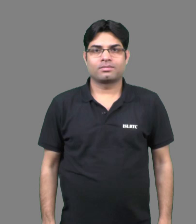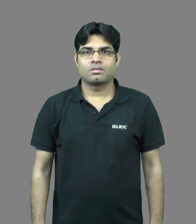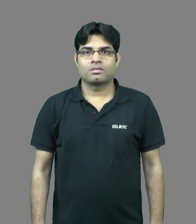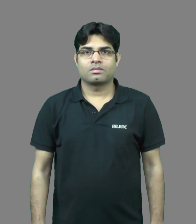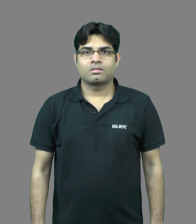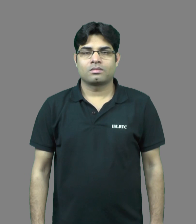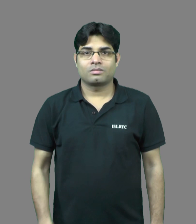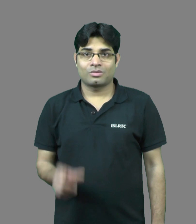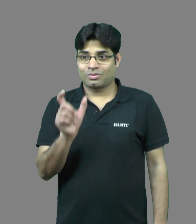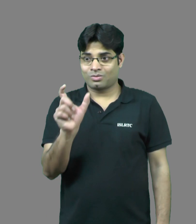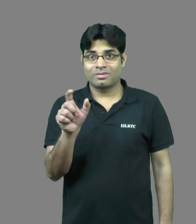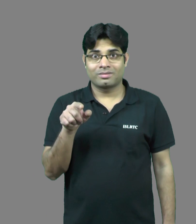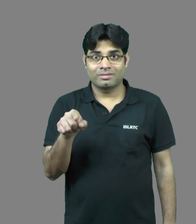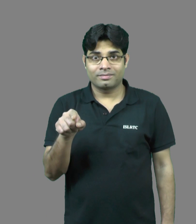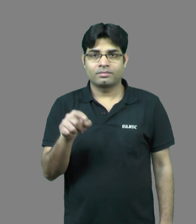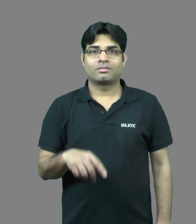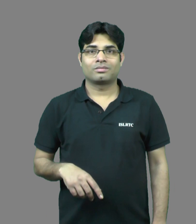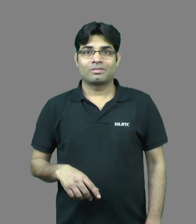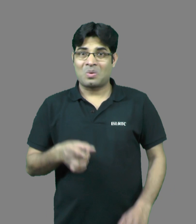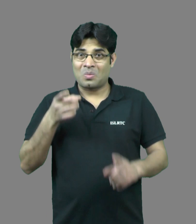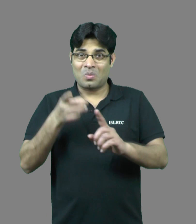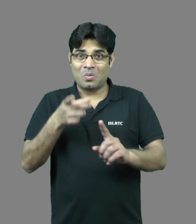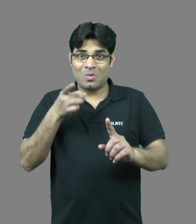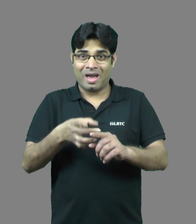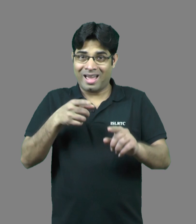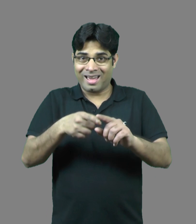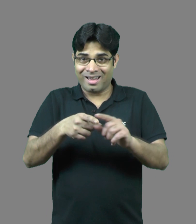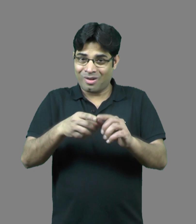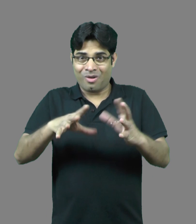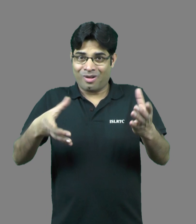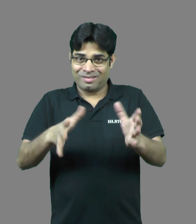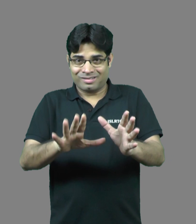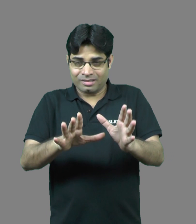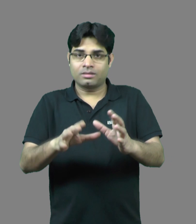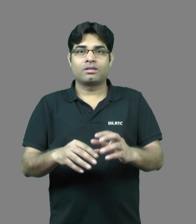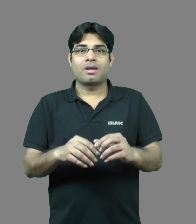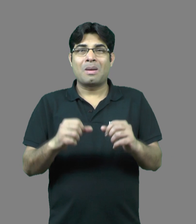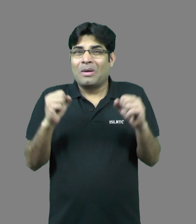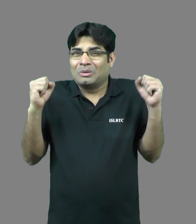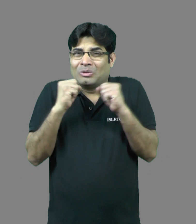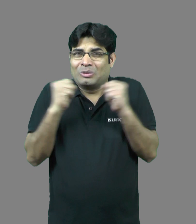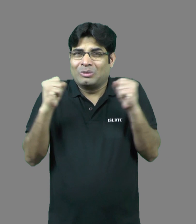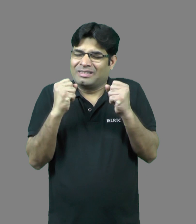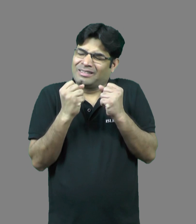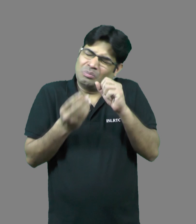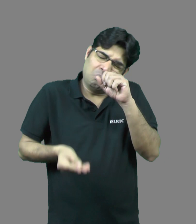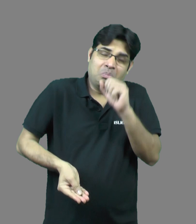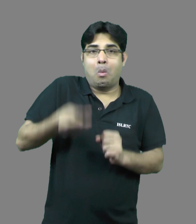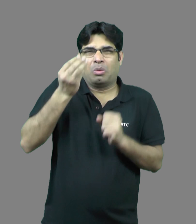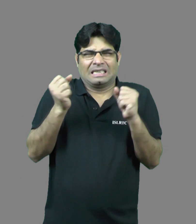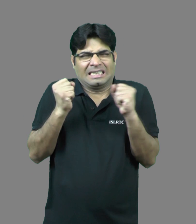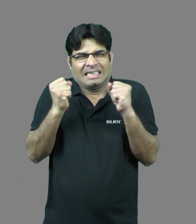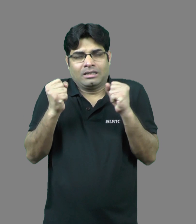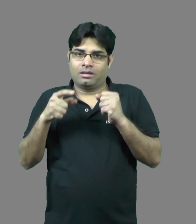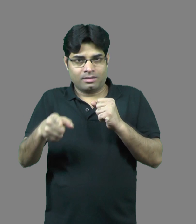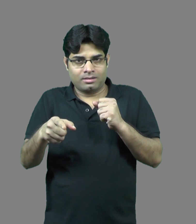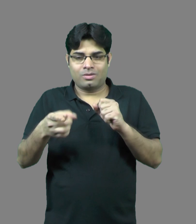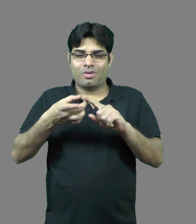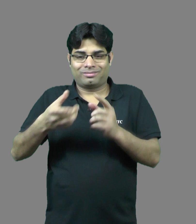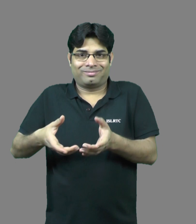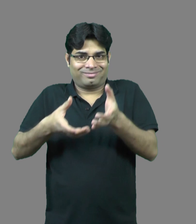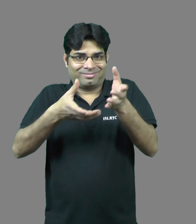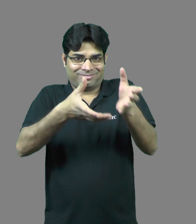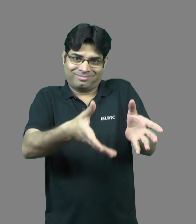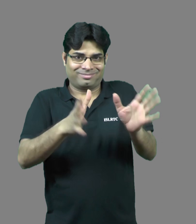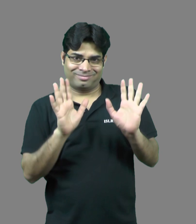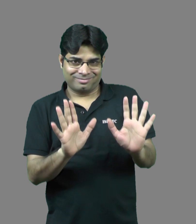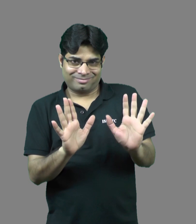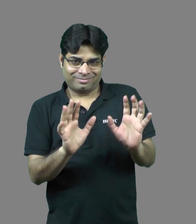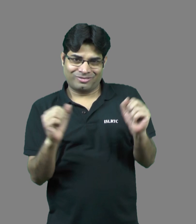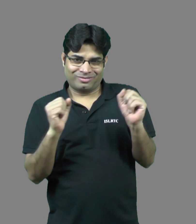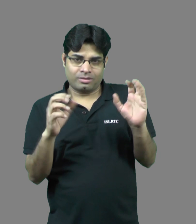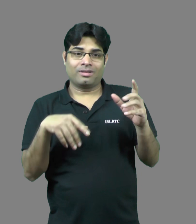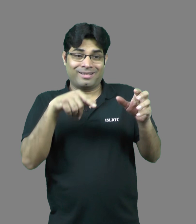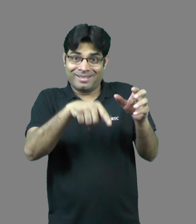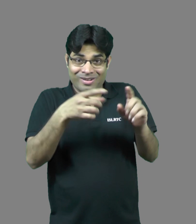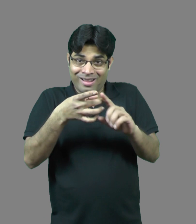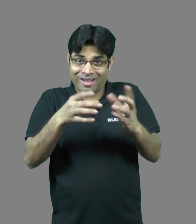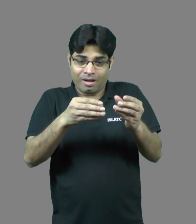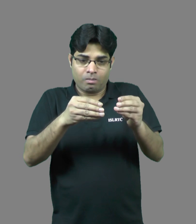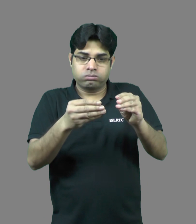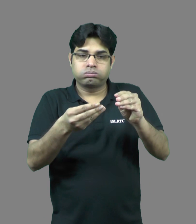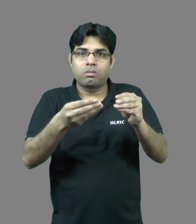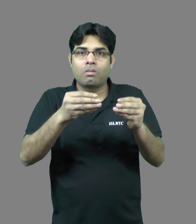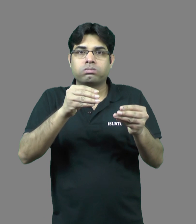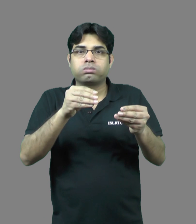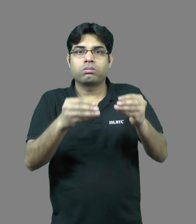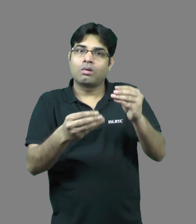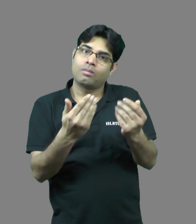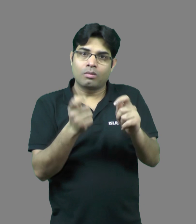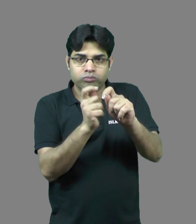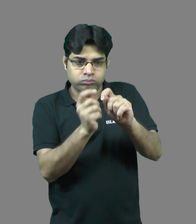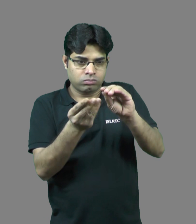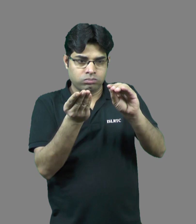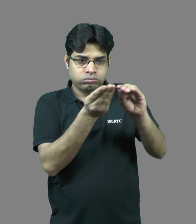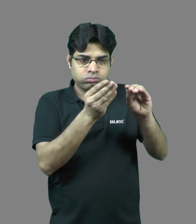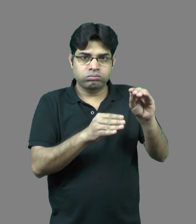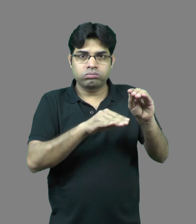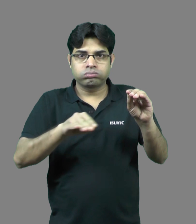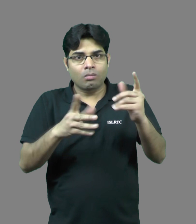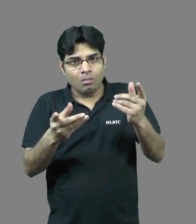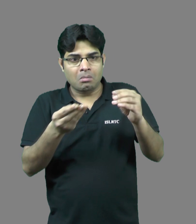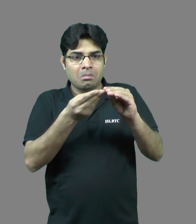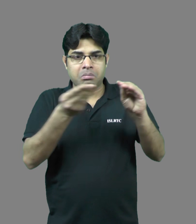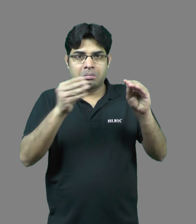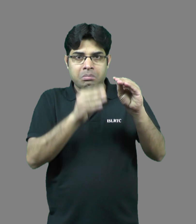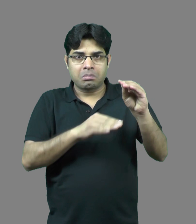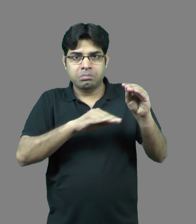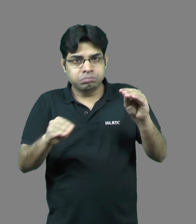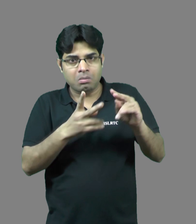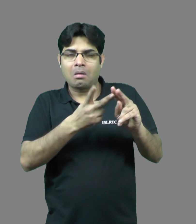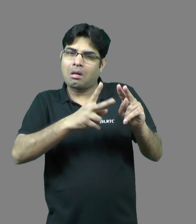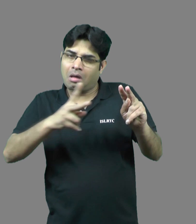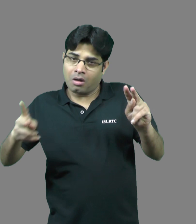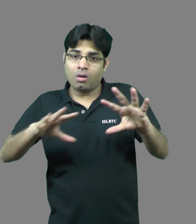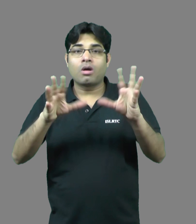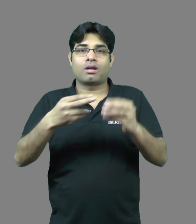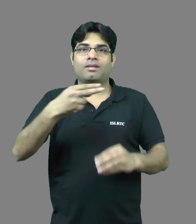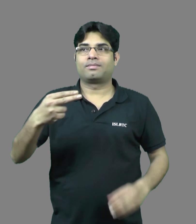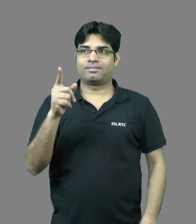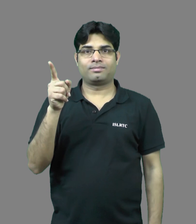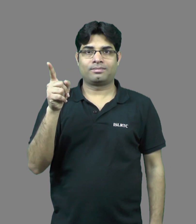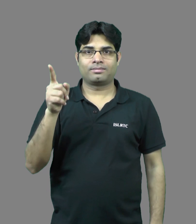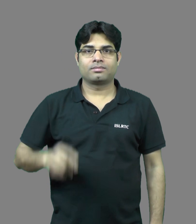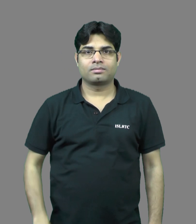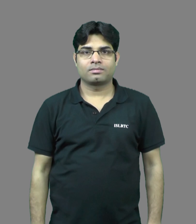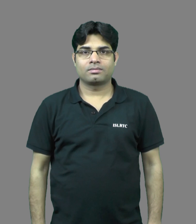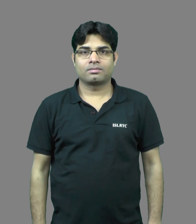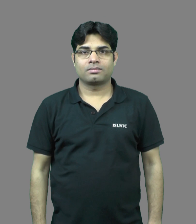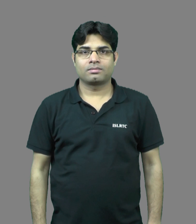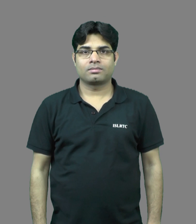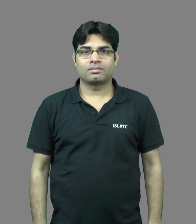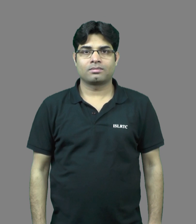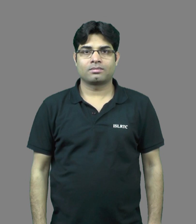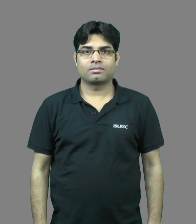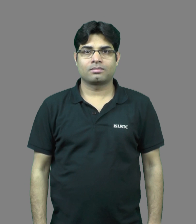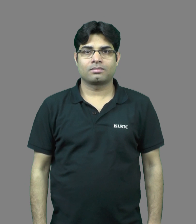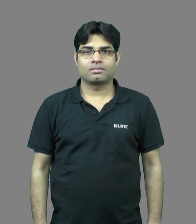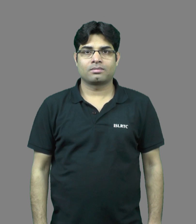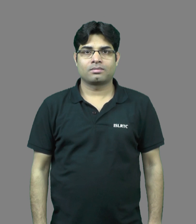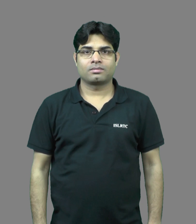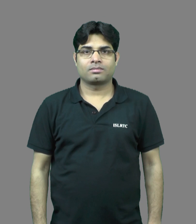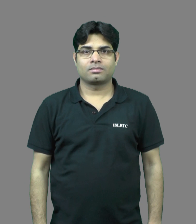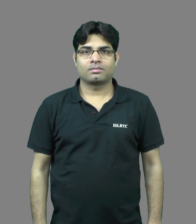Cold Formed Steel Section